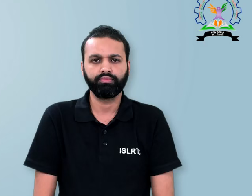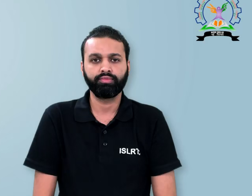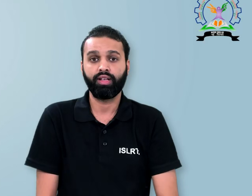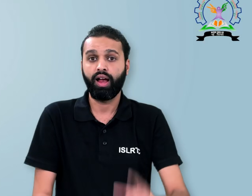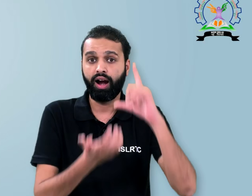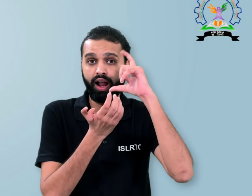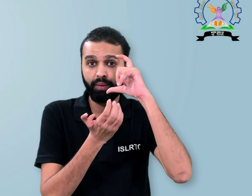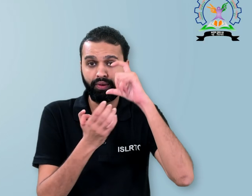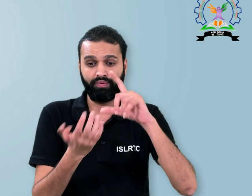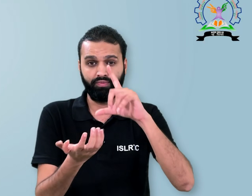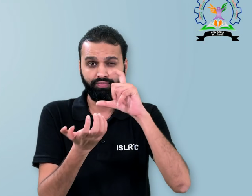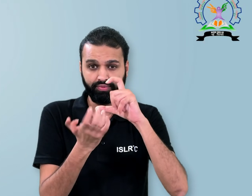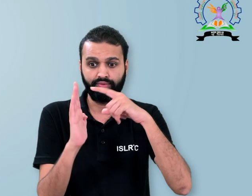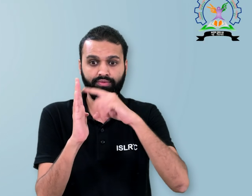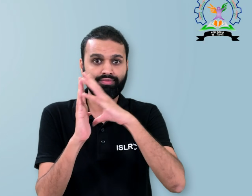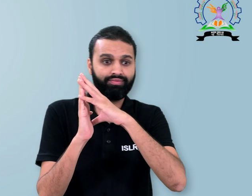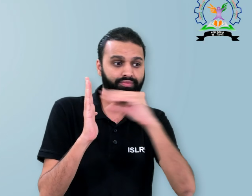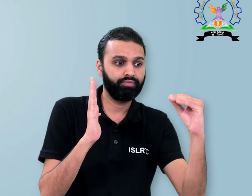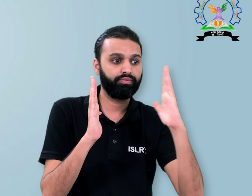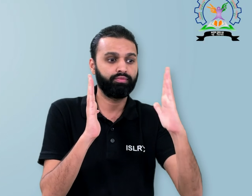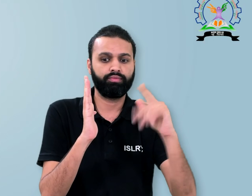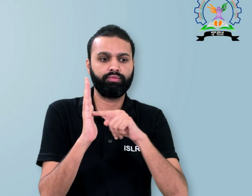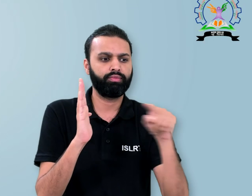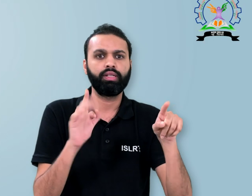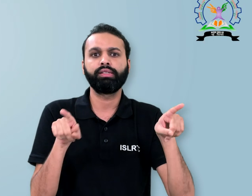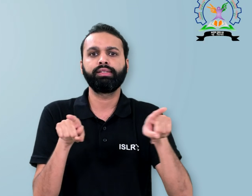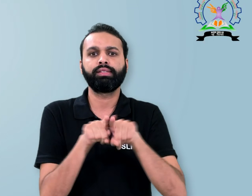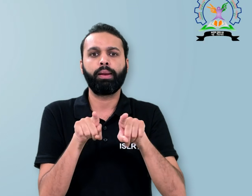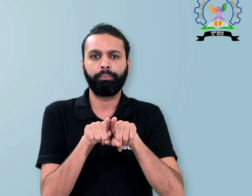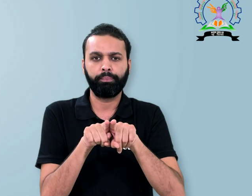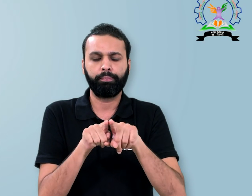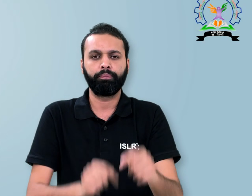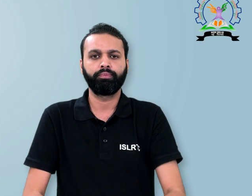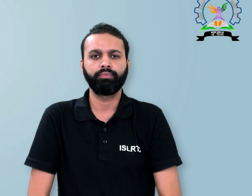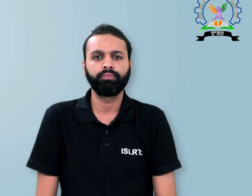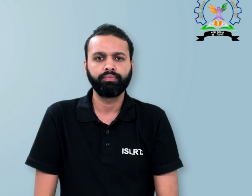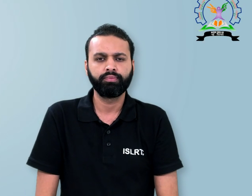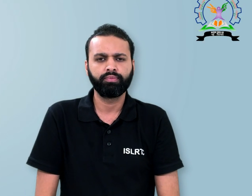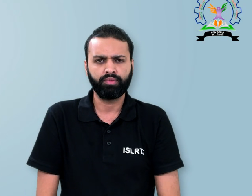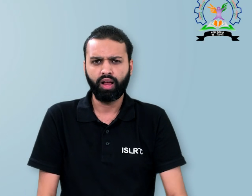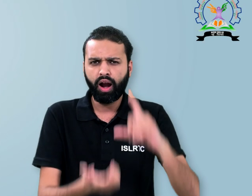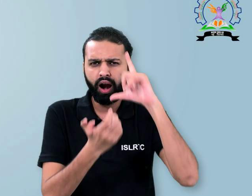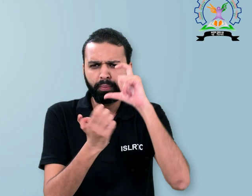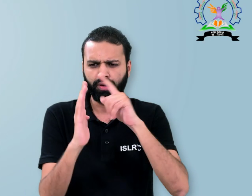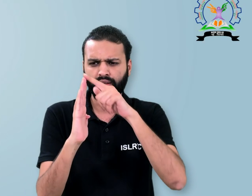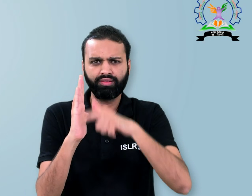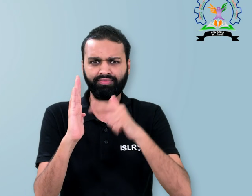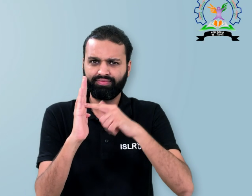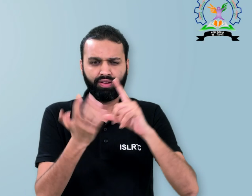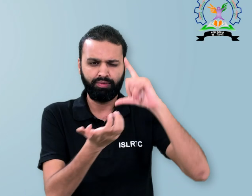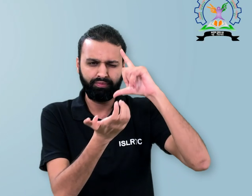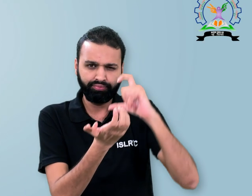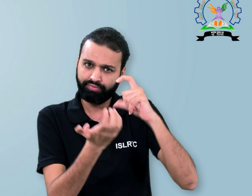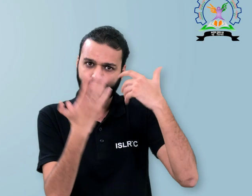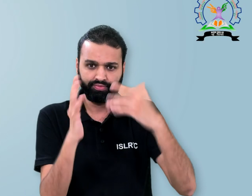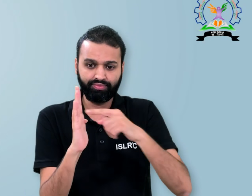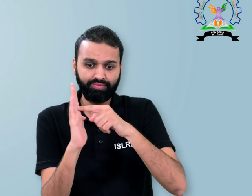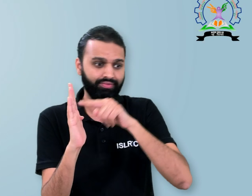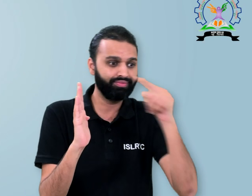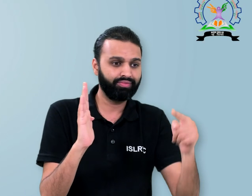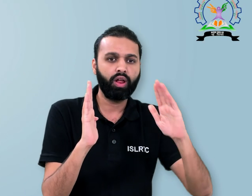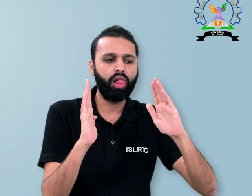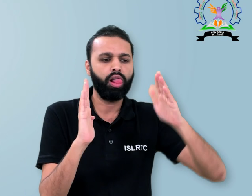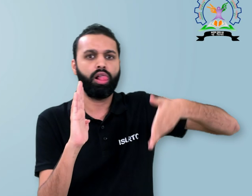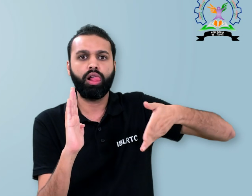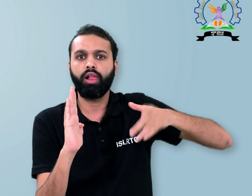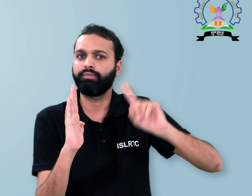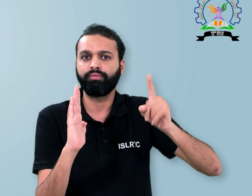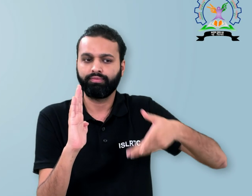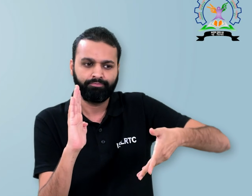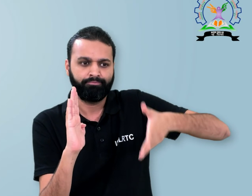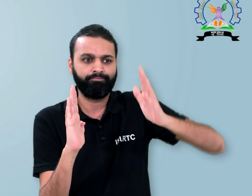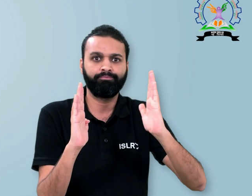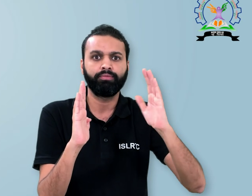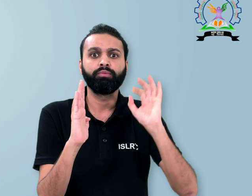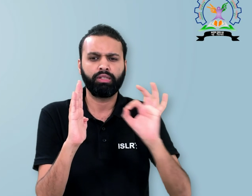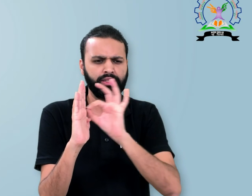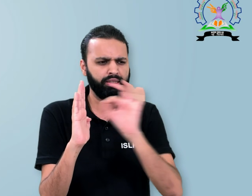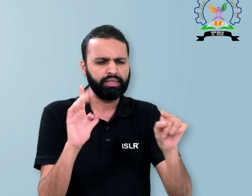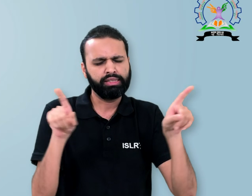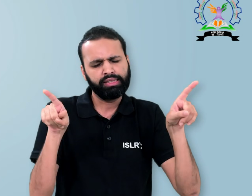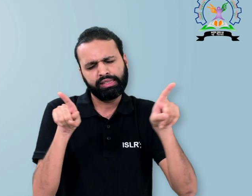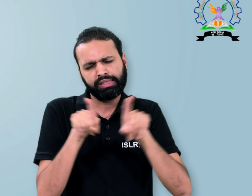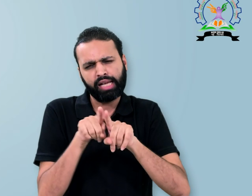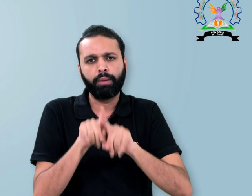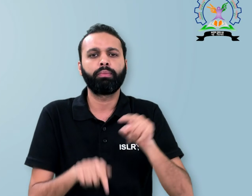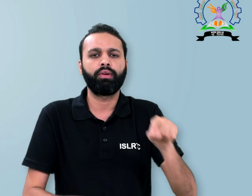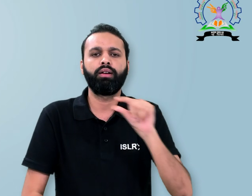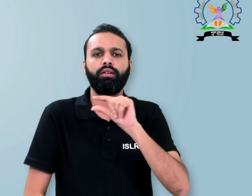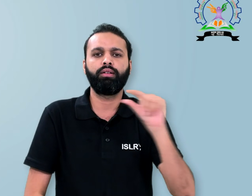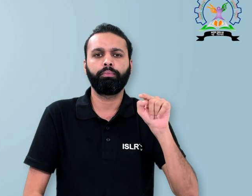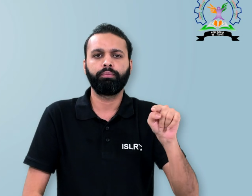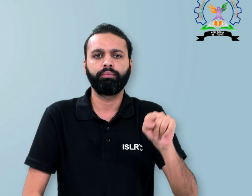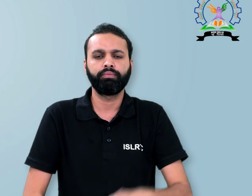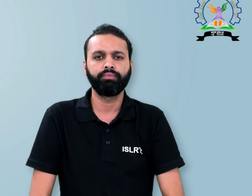Erect Image An erect image is an image that appears right-side-up, in the same orientation as the object being viewed.